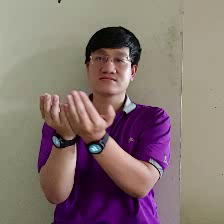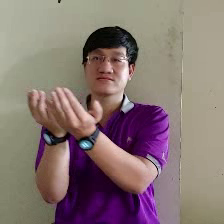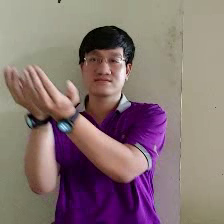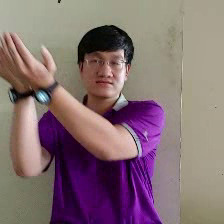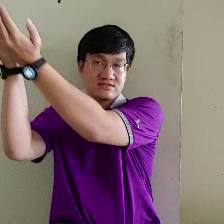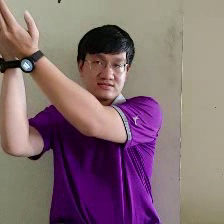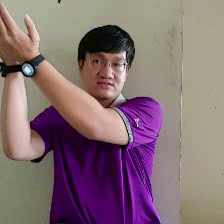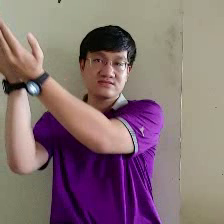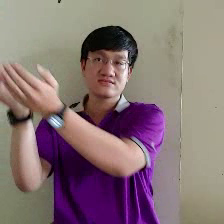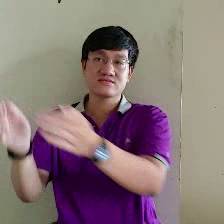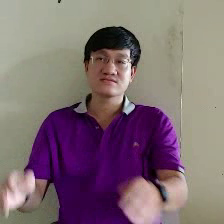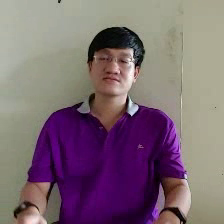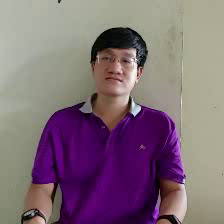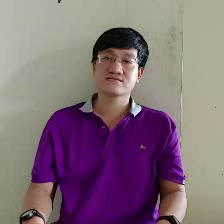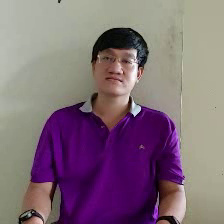Biếu tặng